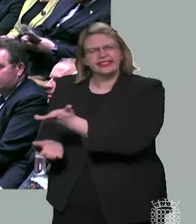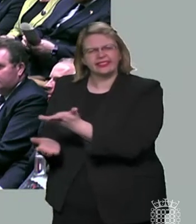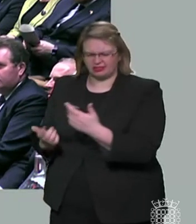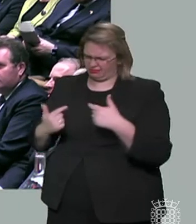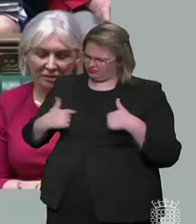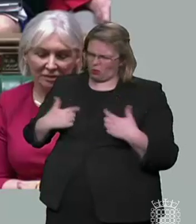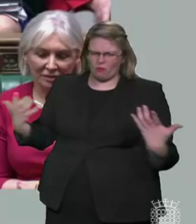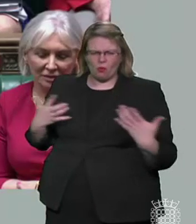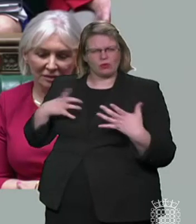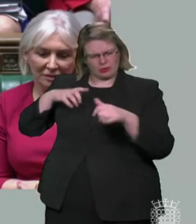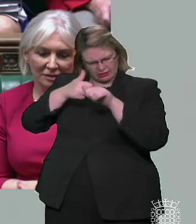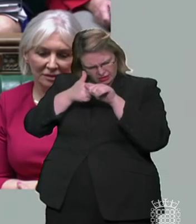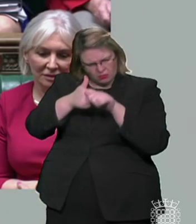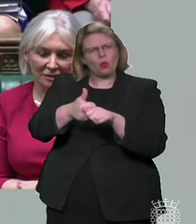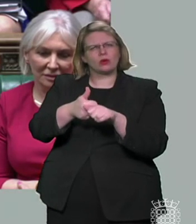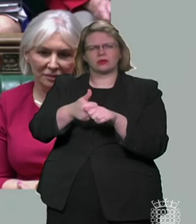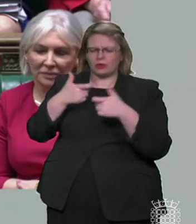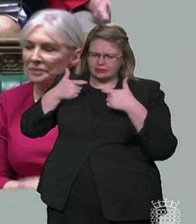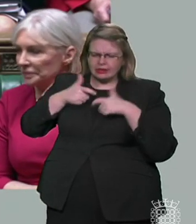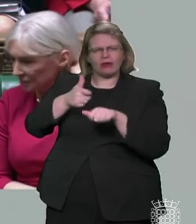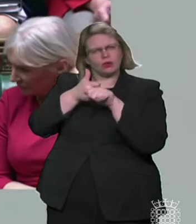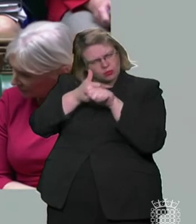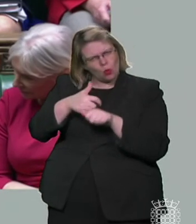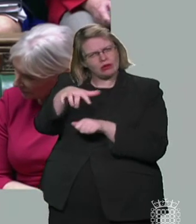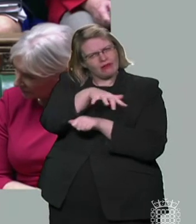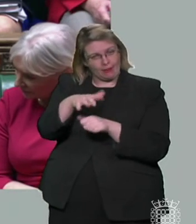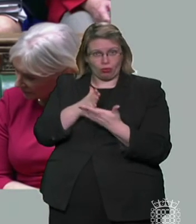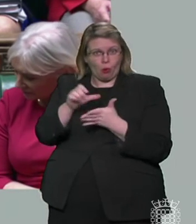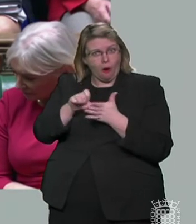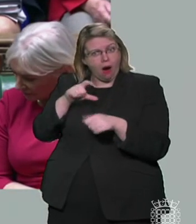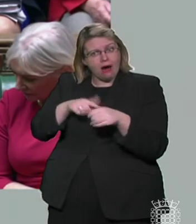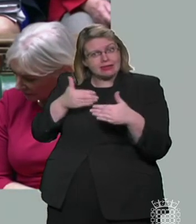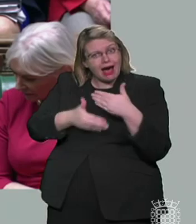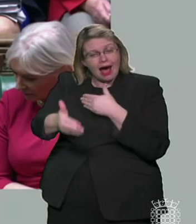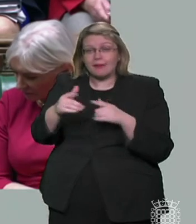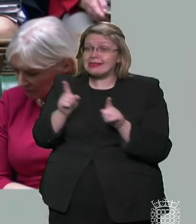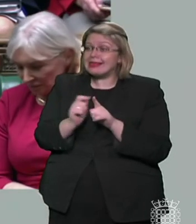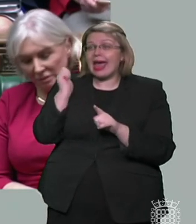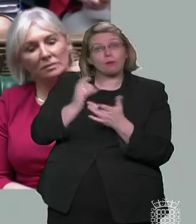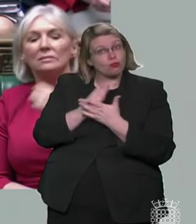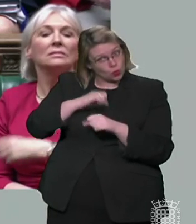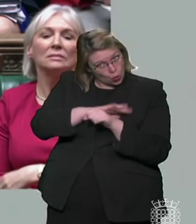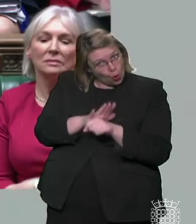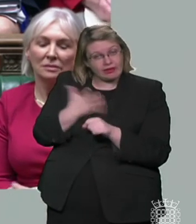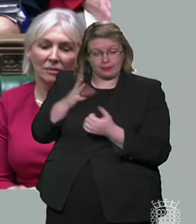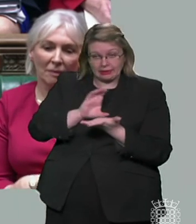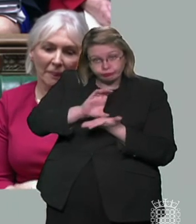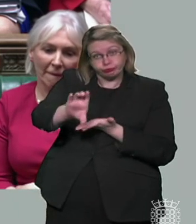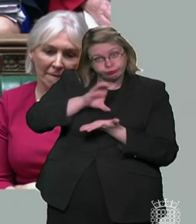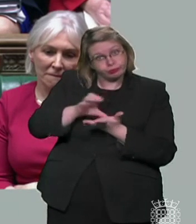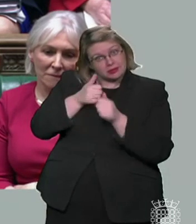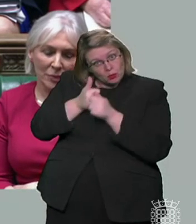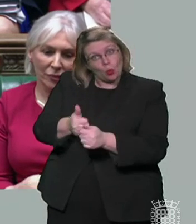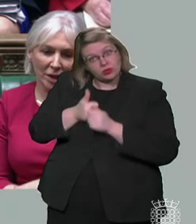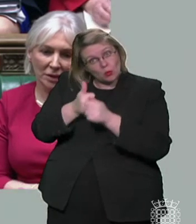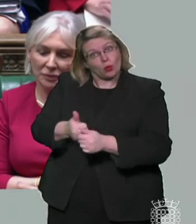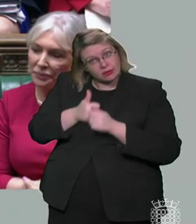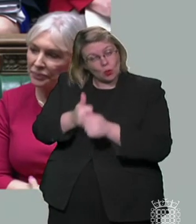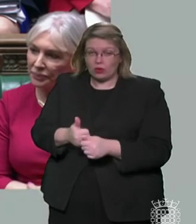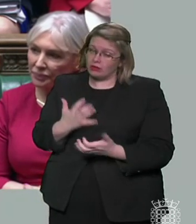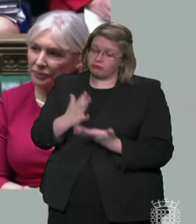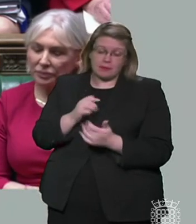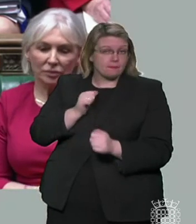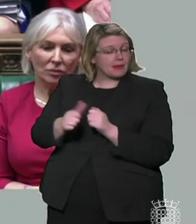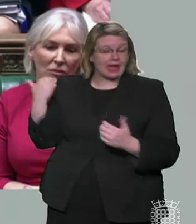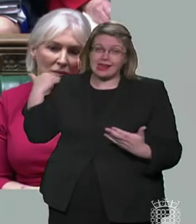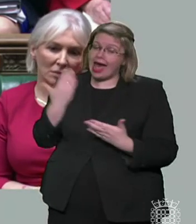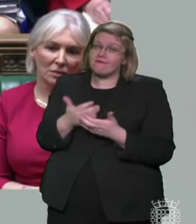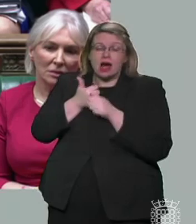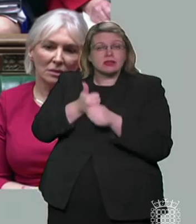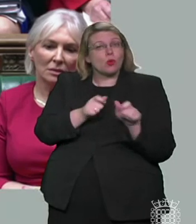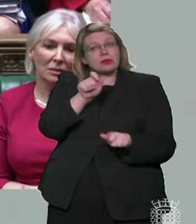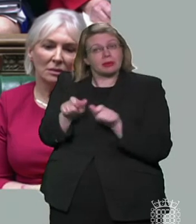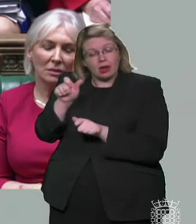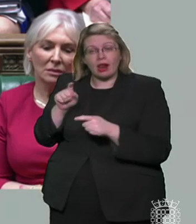We are going to continue to give people support throughout this difficult period, as we did throughout the coronavirus epidemic, with unprecedented levels of support.